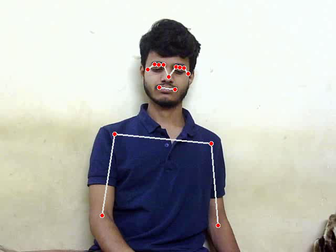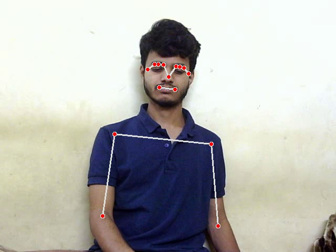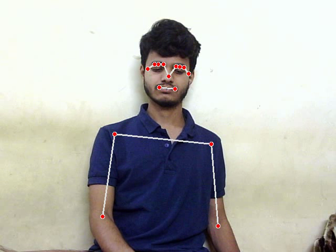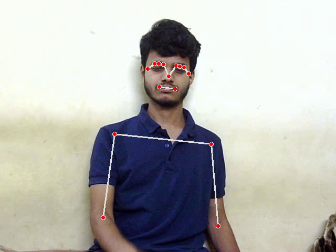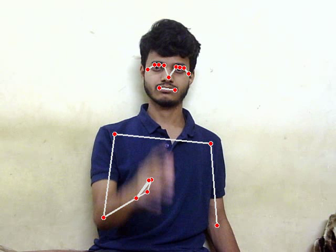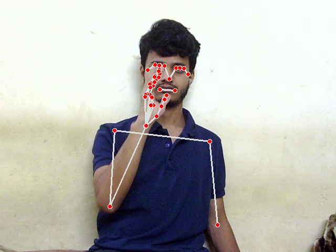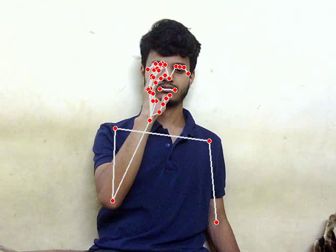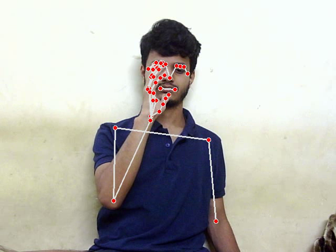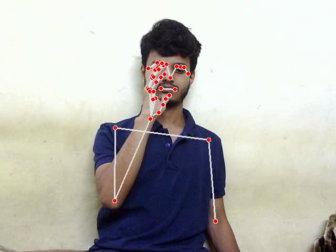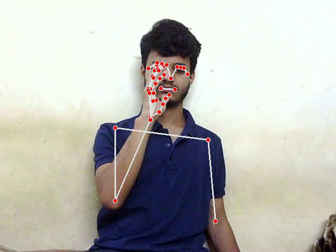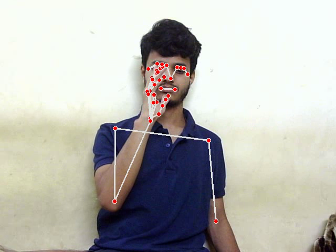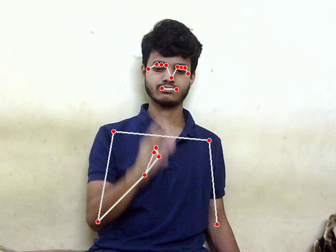mother